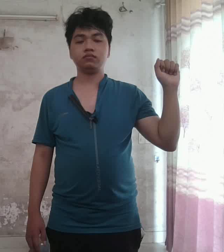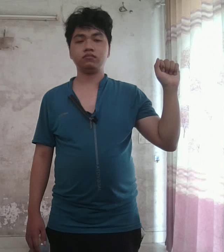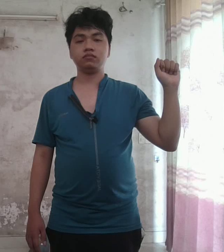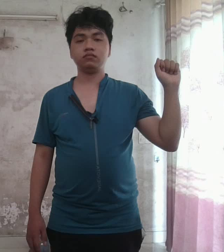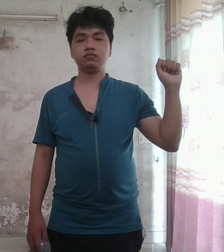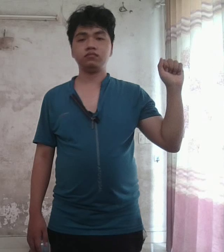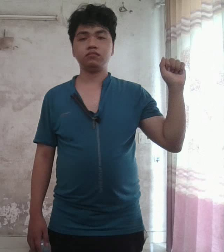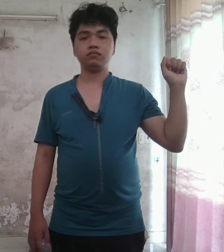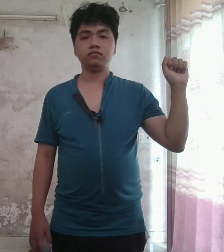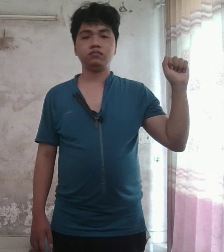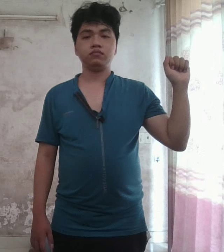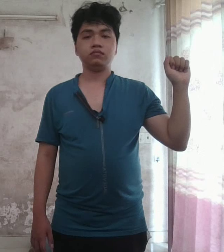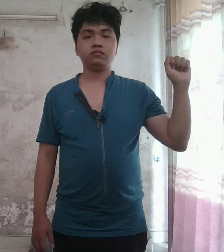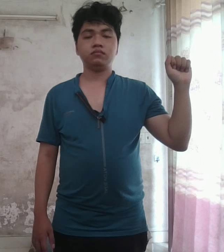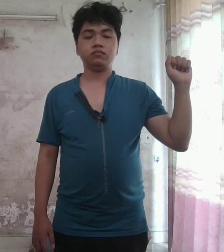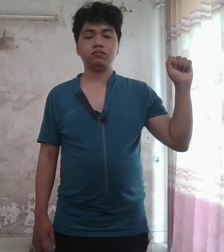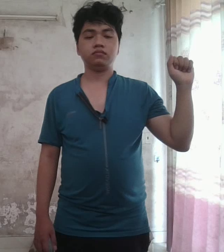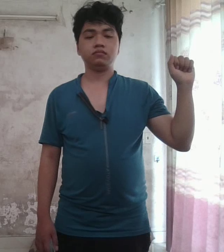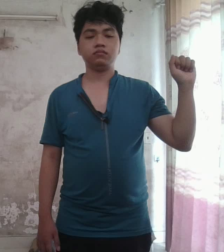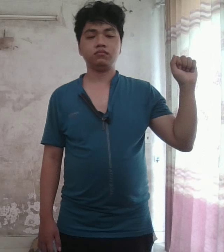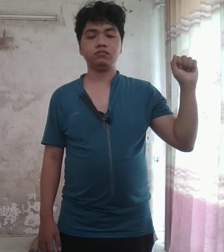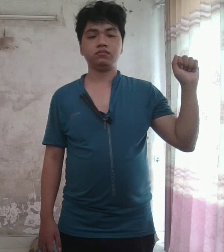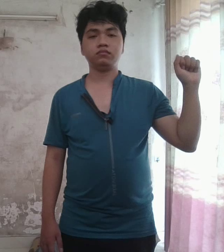a